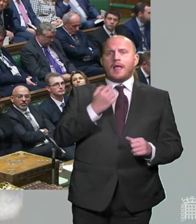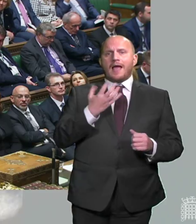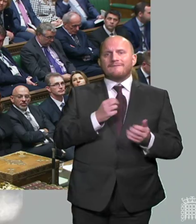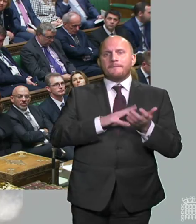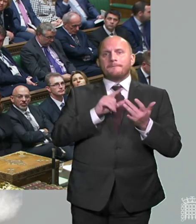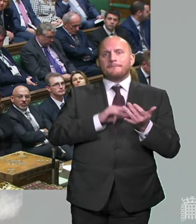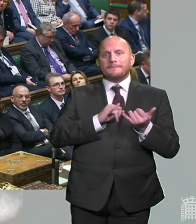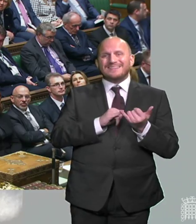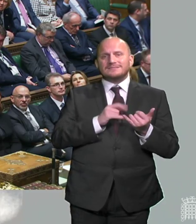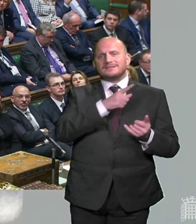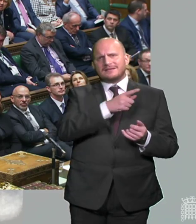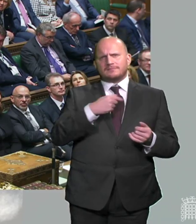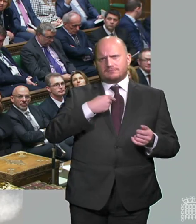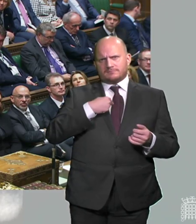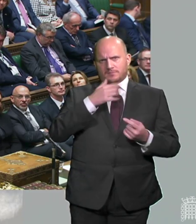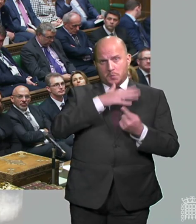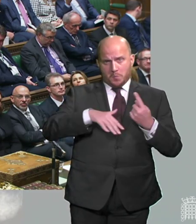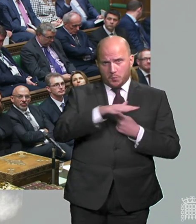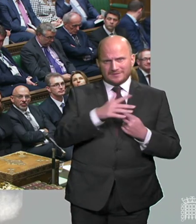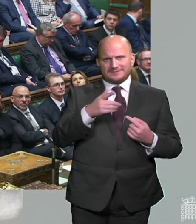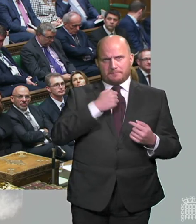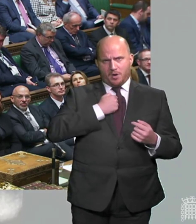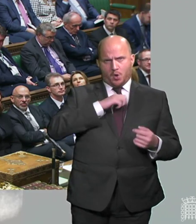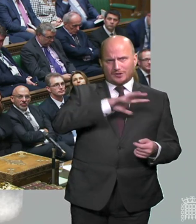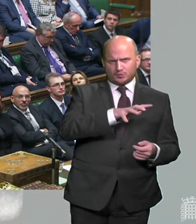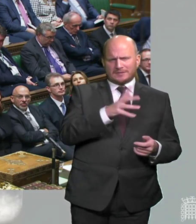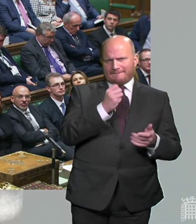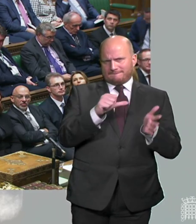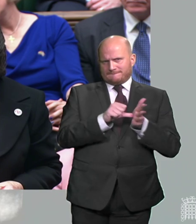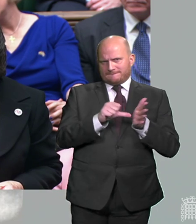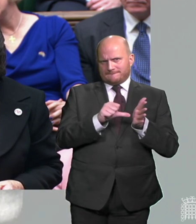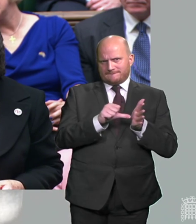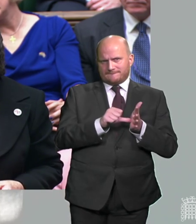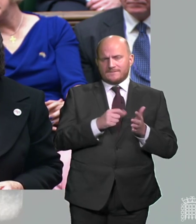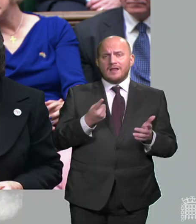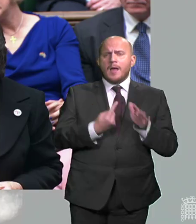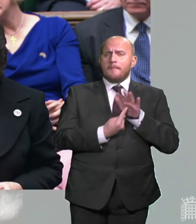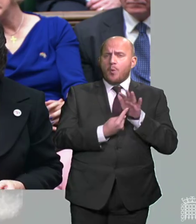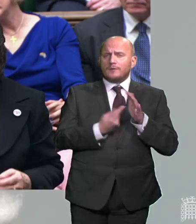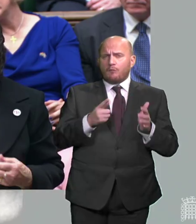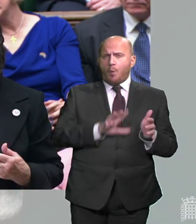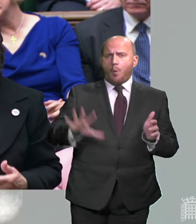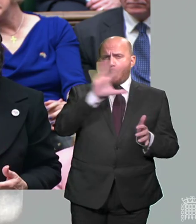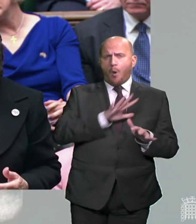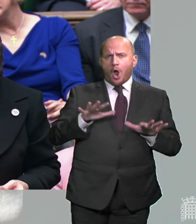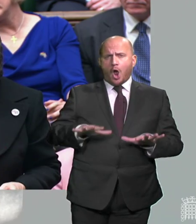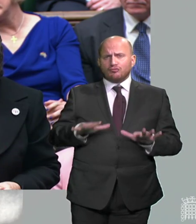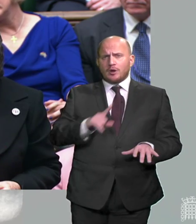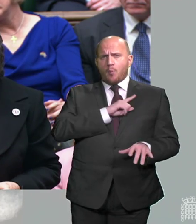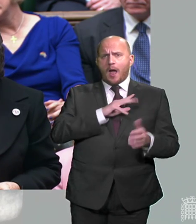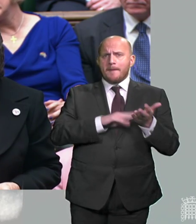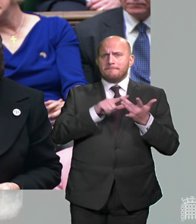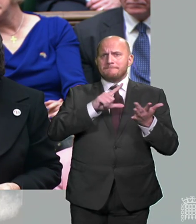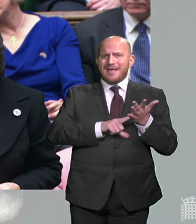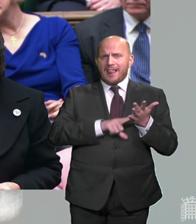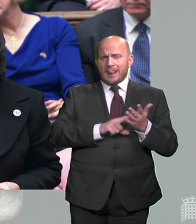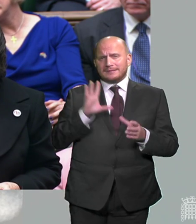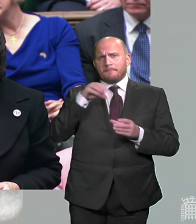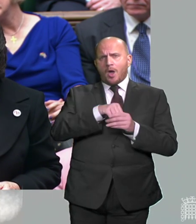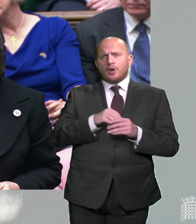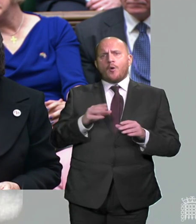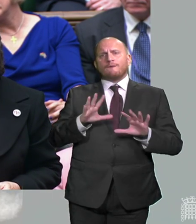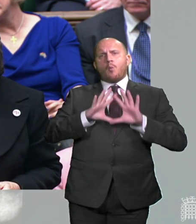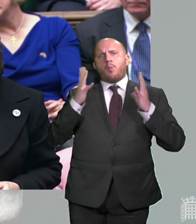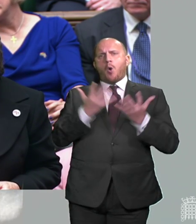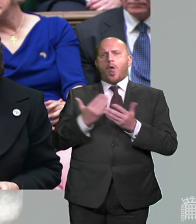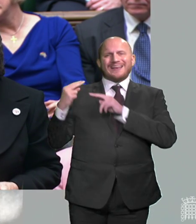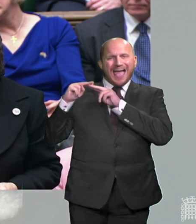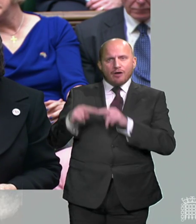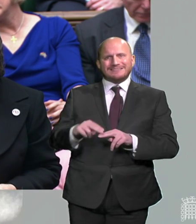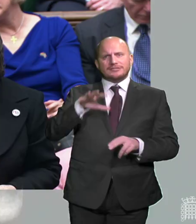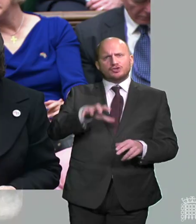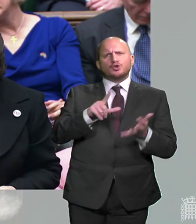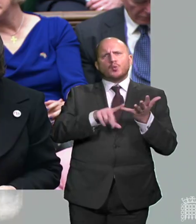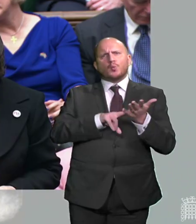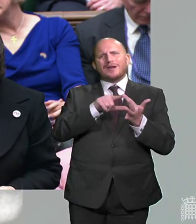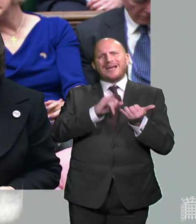The community is hugely worried about their future. It matters not just for my constituents but for the whole country, because the mills are part of a UNESCO world heritage site.